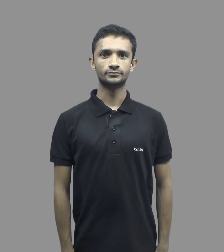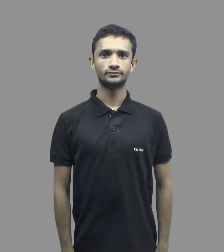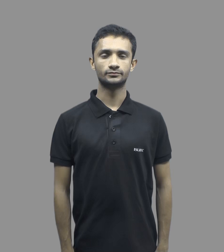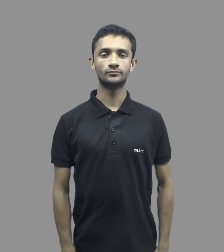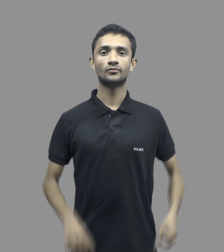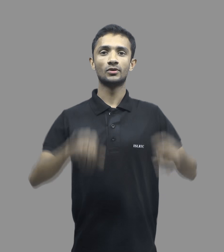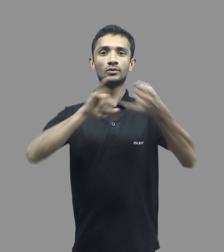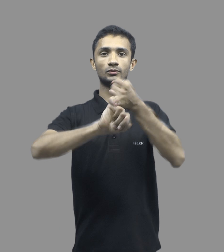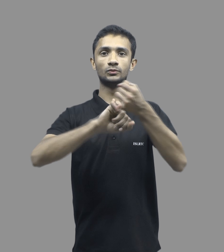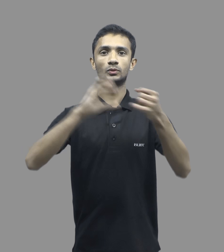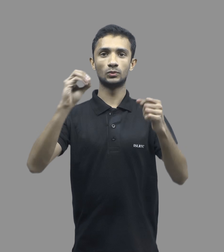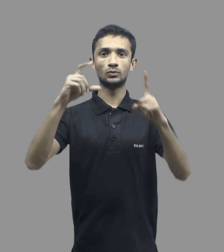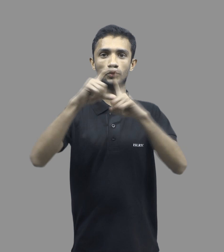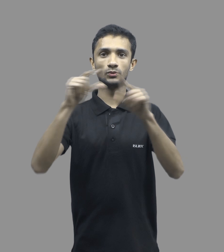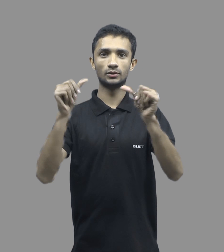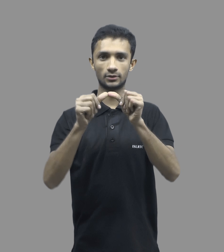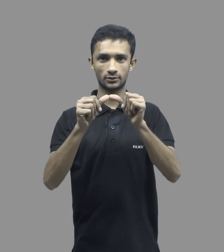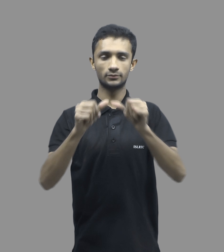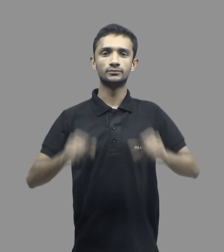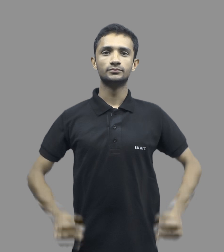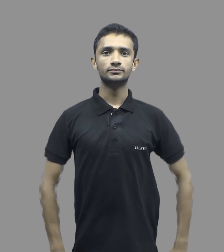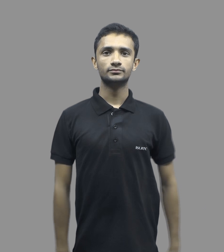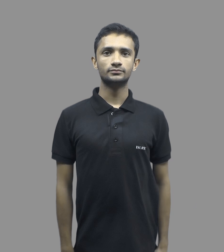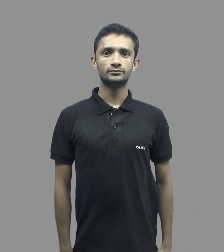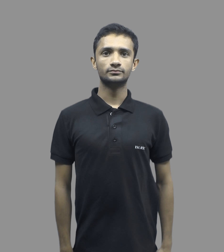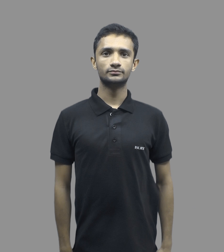Soda